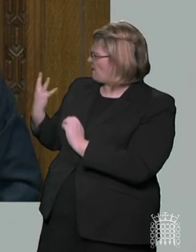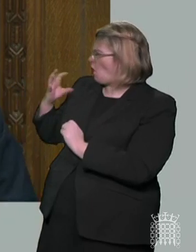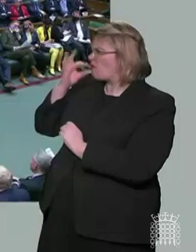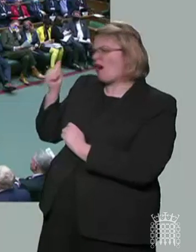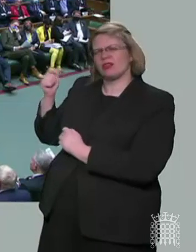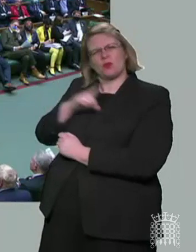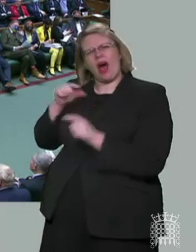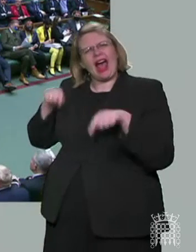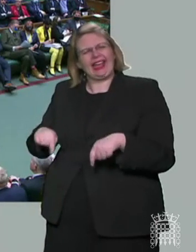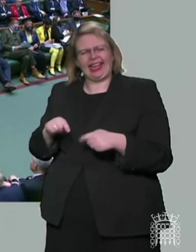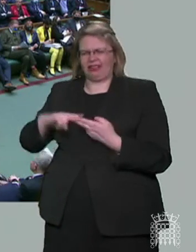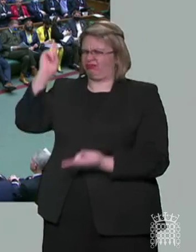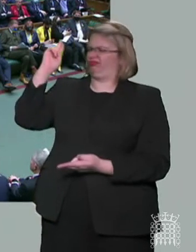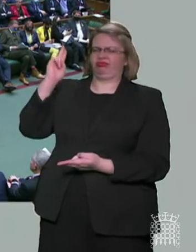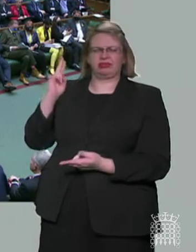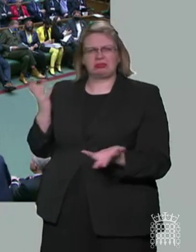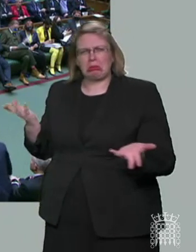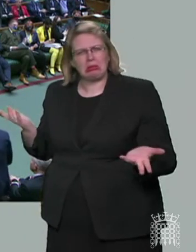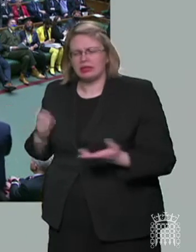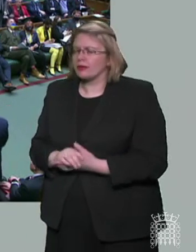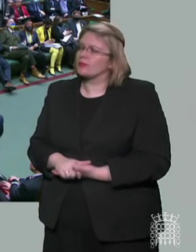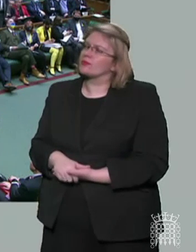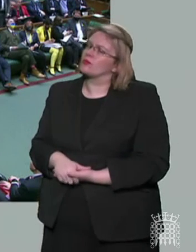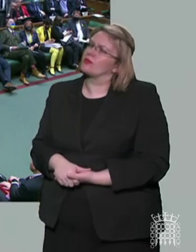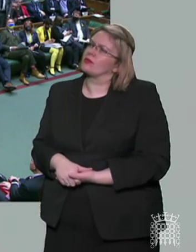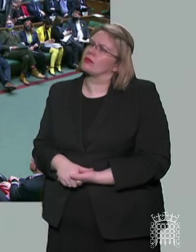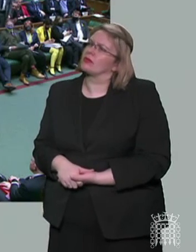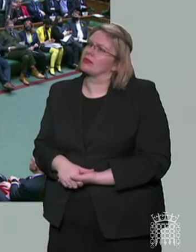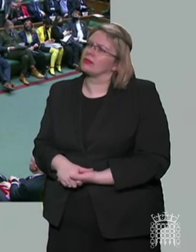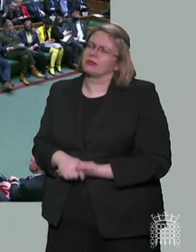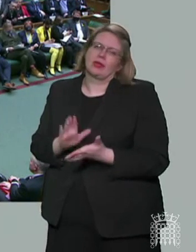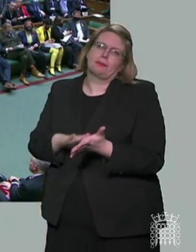My question is: why?